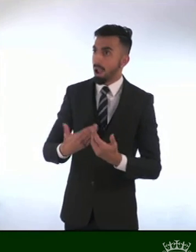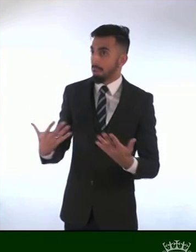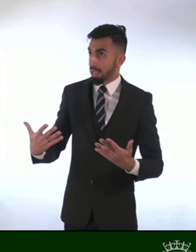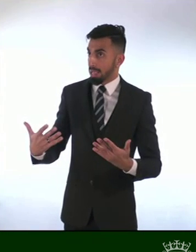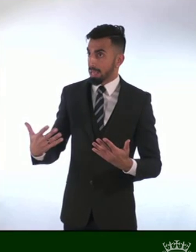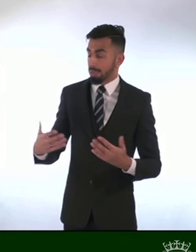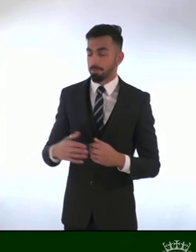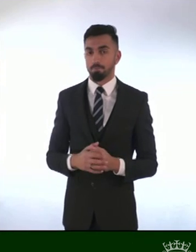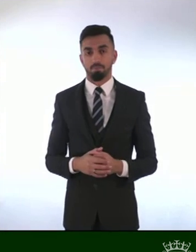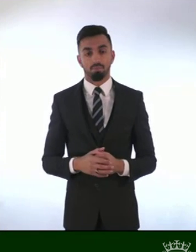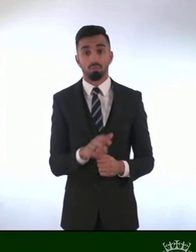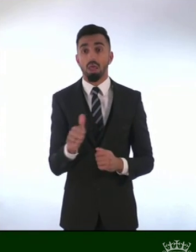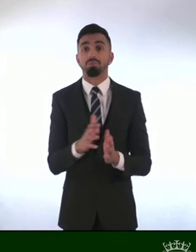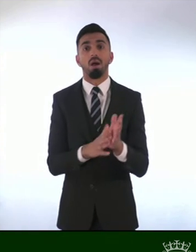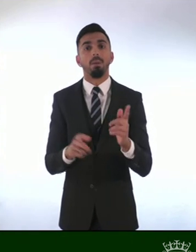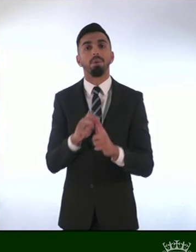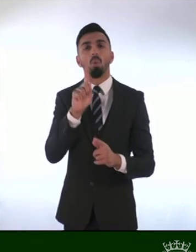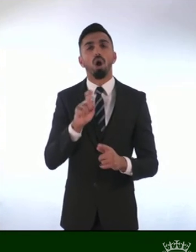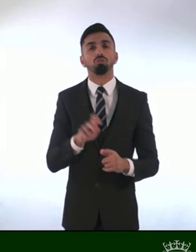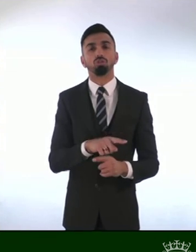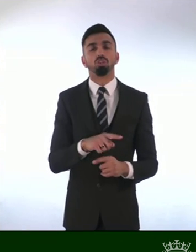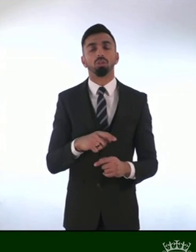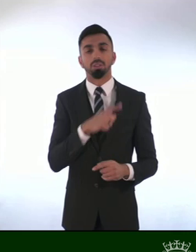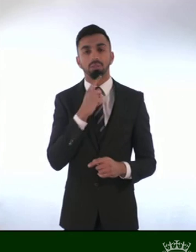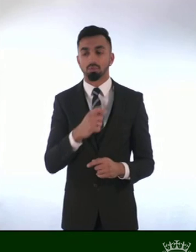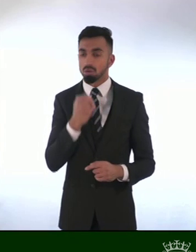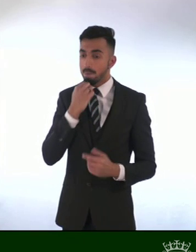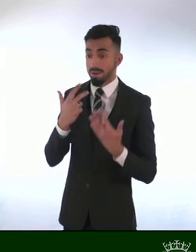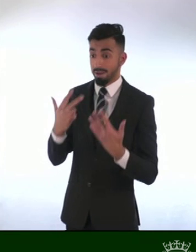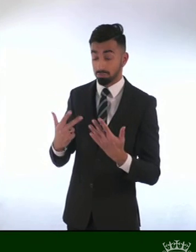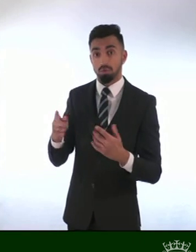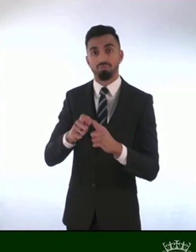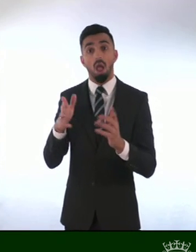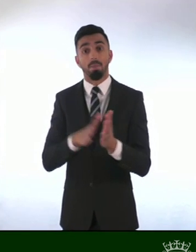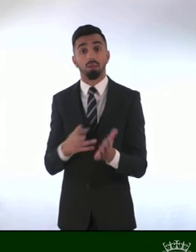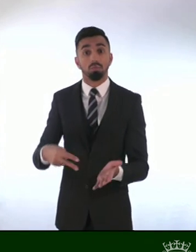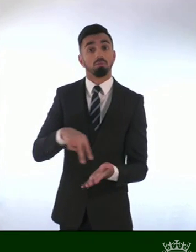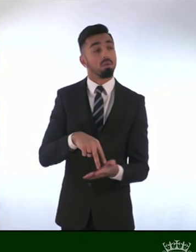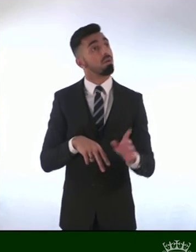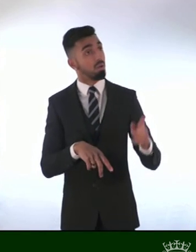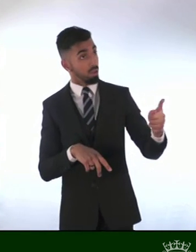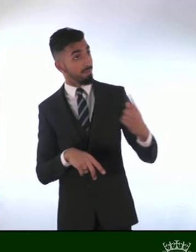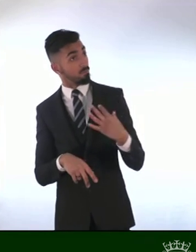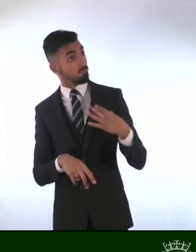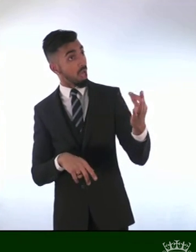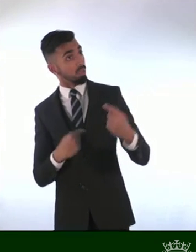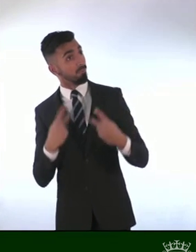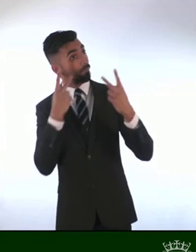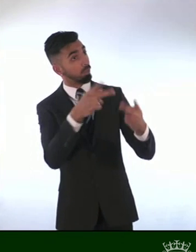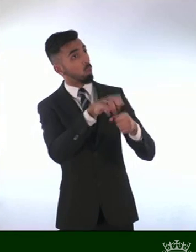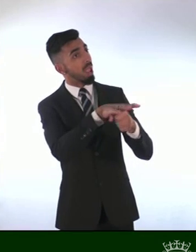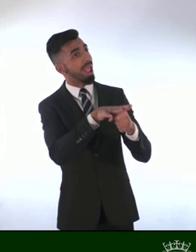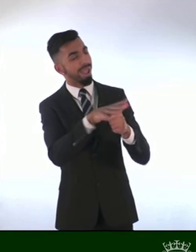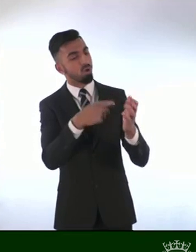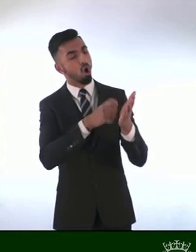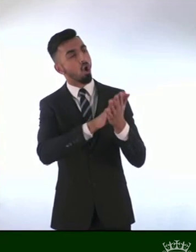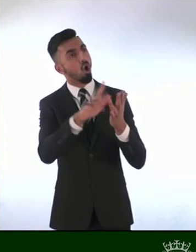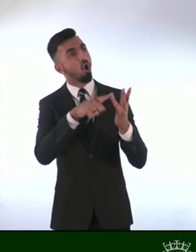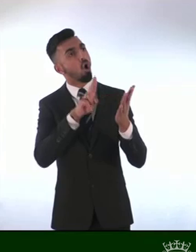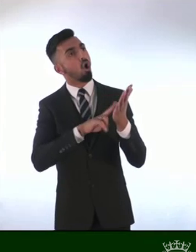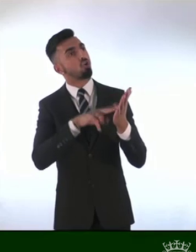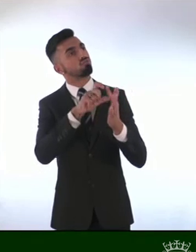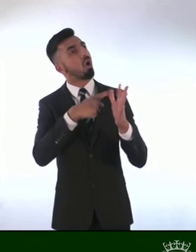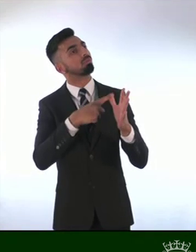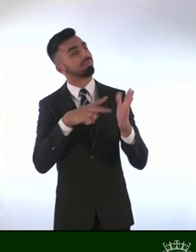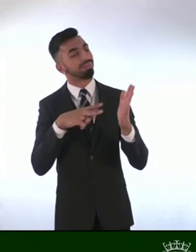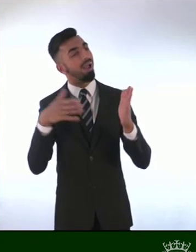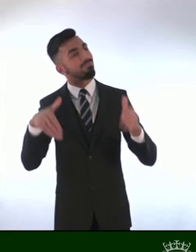I thank the honourable Gentleman for his invitation. I am happy to consider his invitation to Rhondda and will take it up.